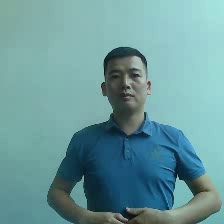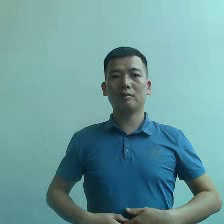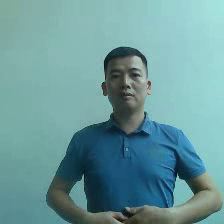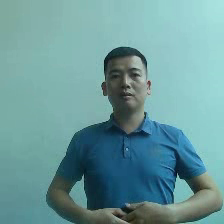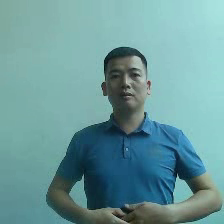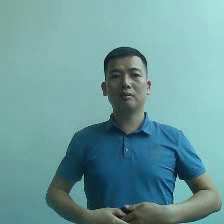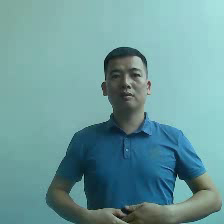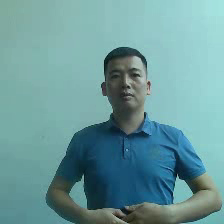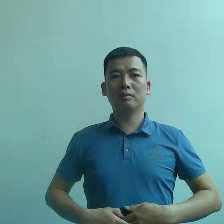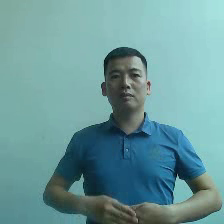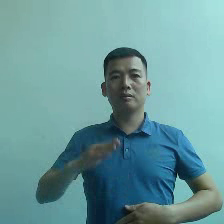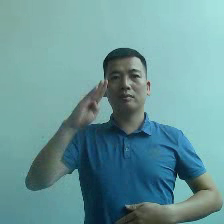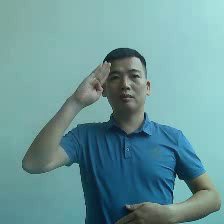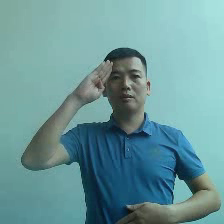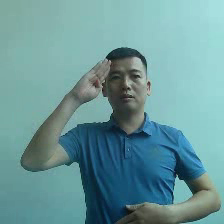Chậm lại